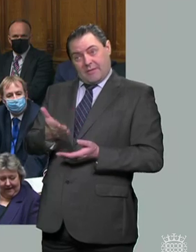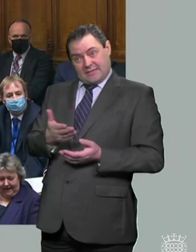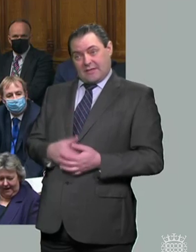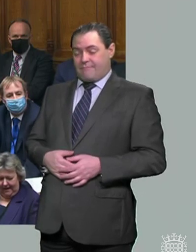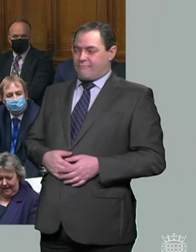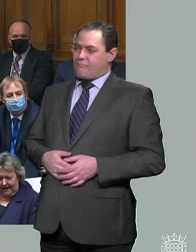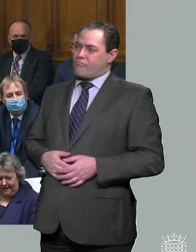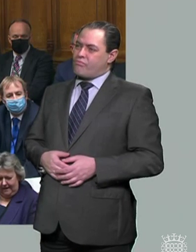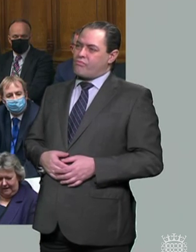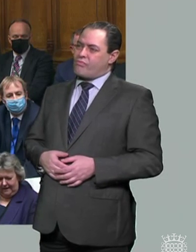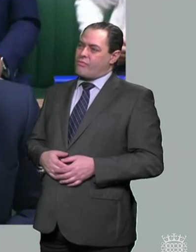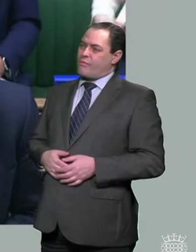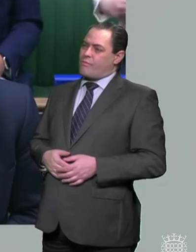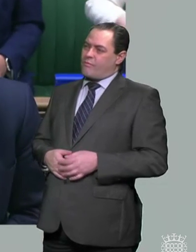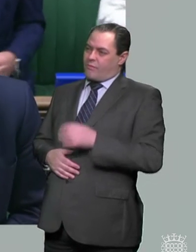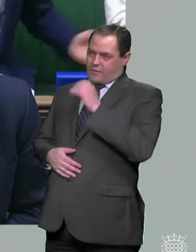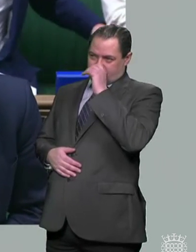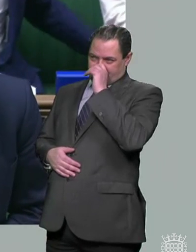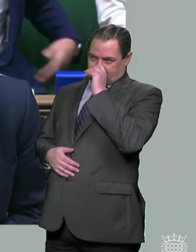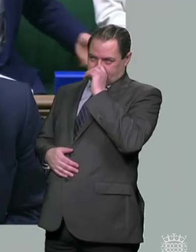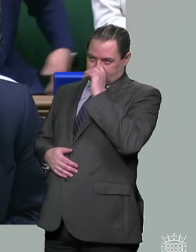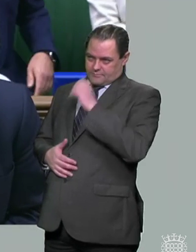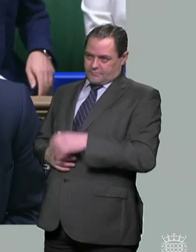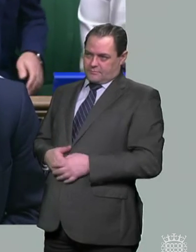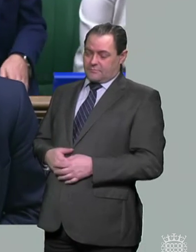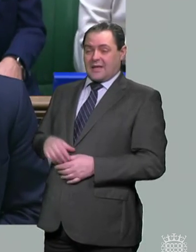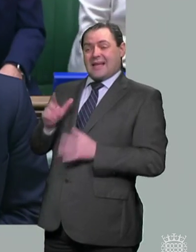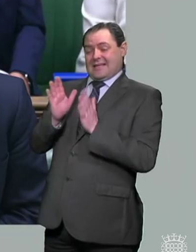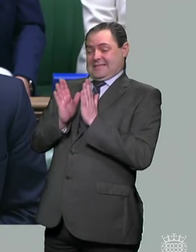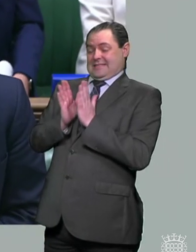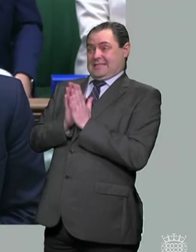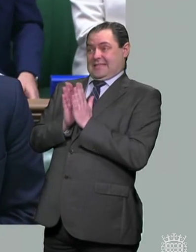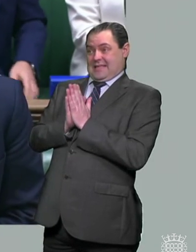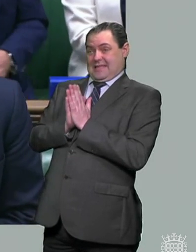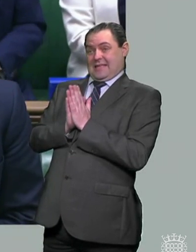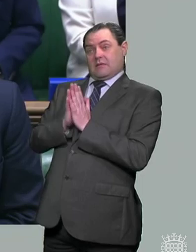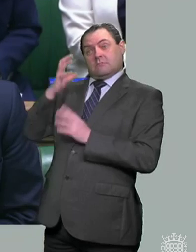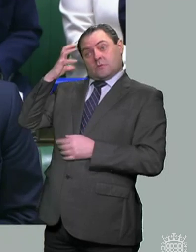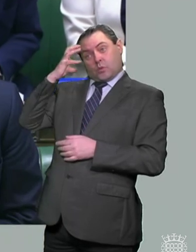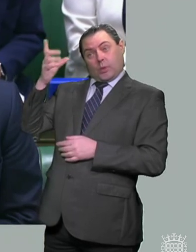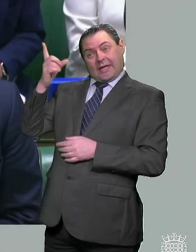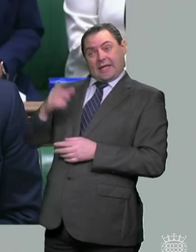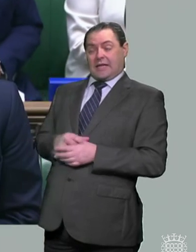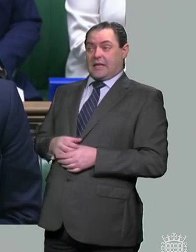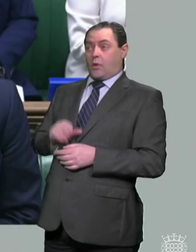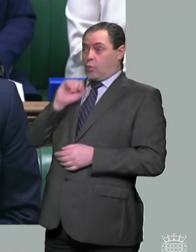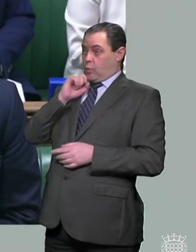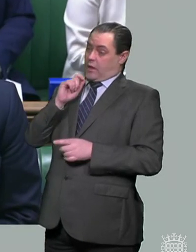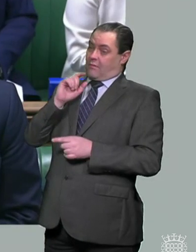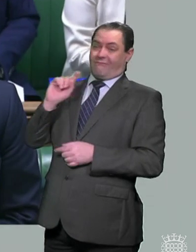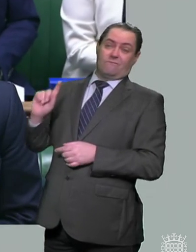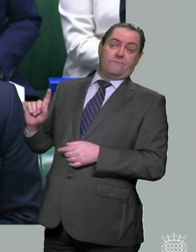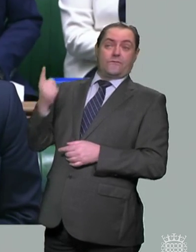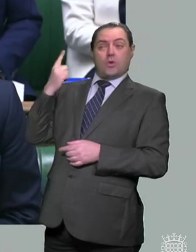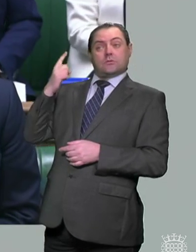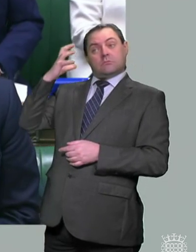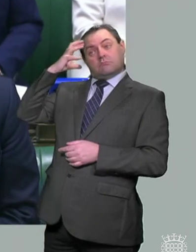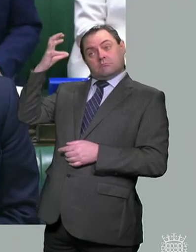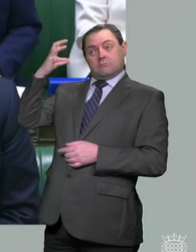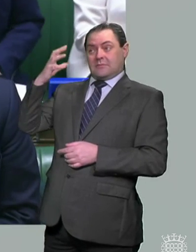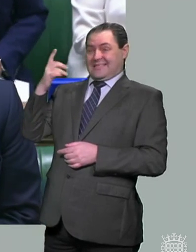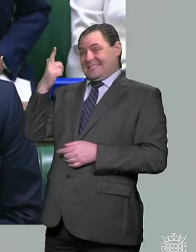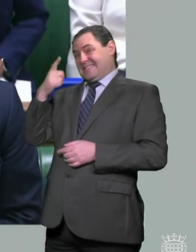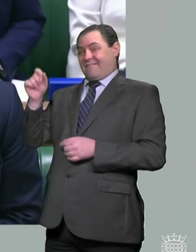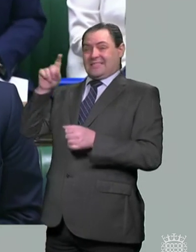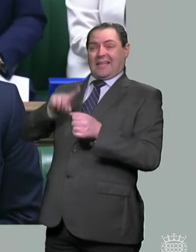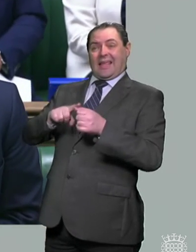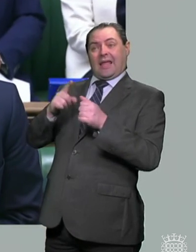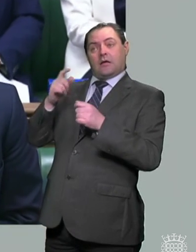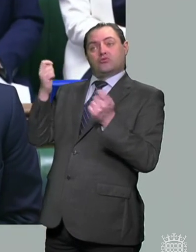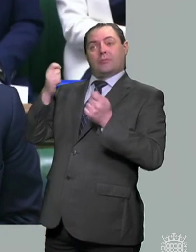This Sunday, Her Majesty the Queen will become the first British monarch to celebrate a platinum jubilee.